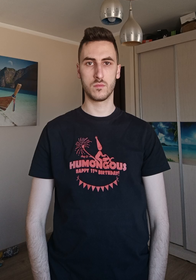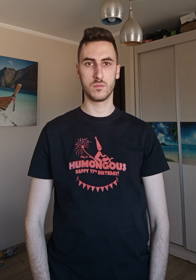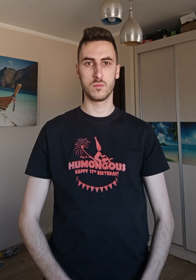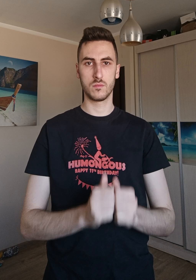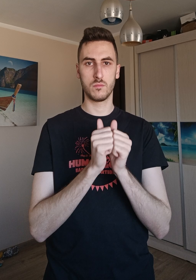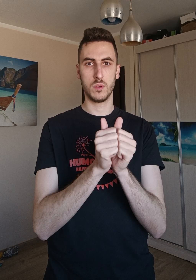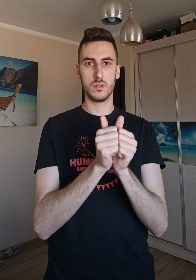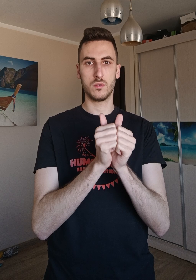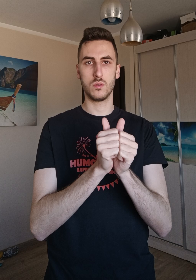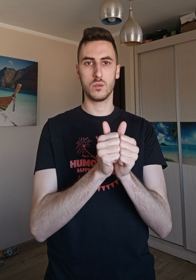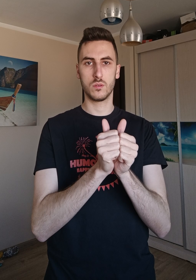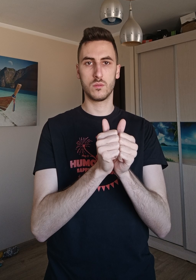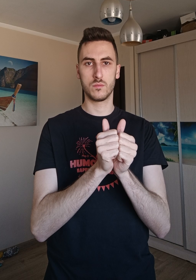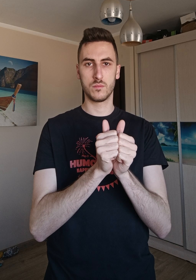חבר ה